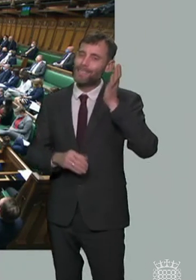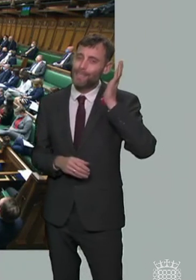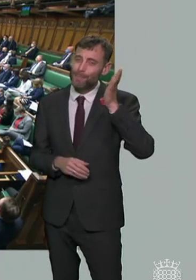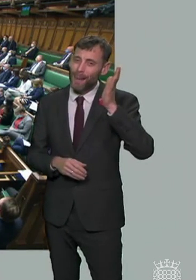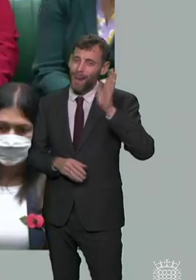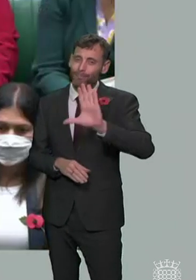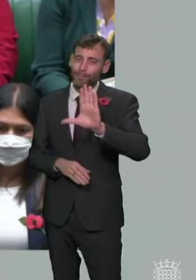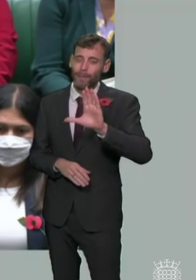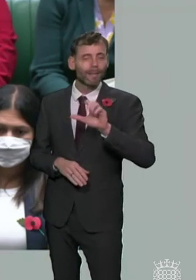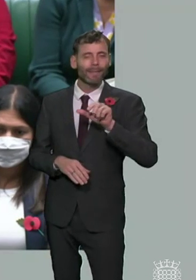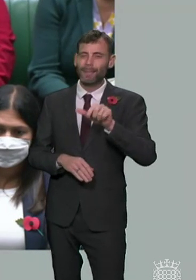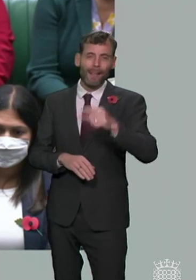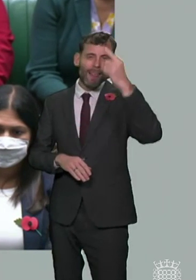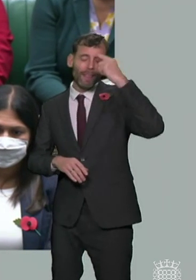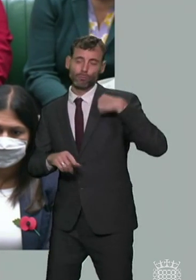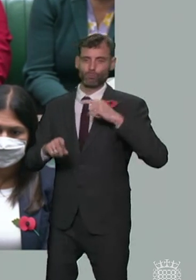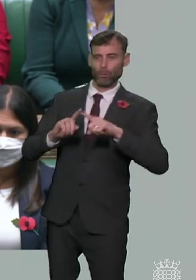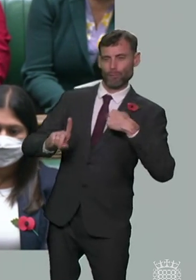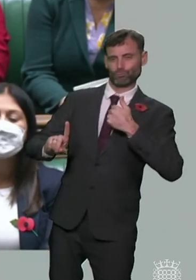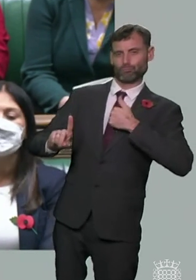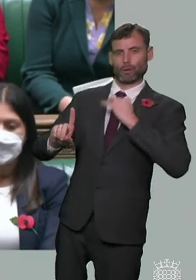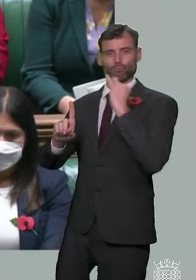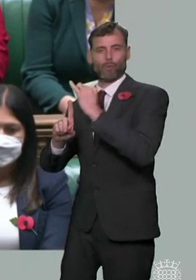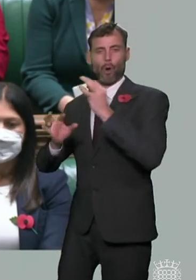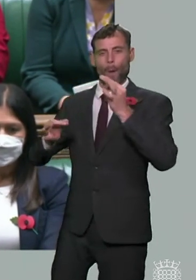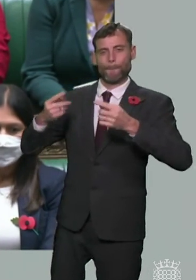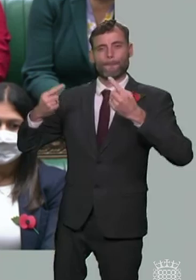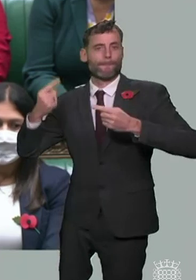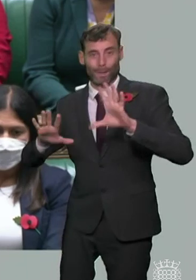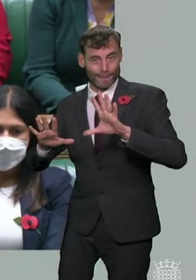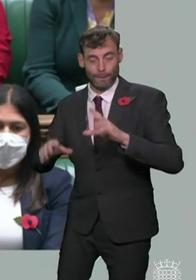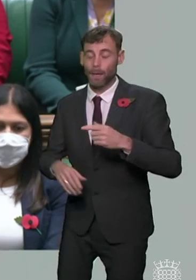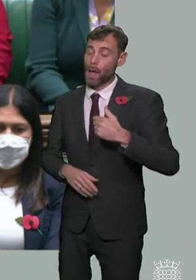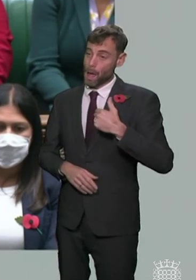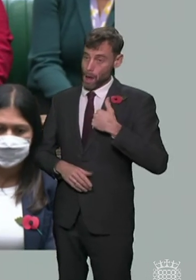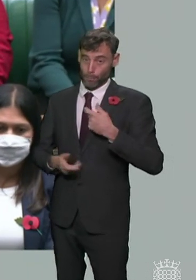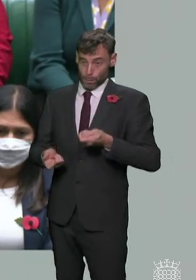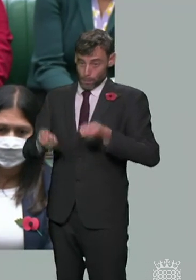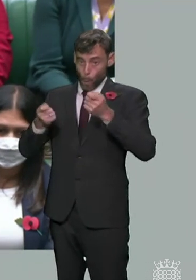It is not about playing politics in this place; it is about playing by the rules.